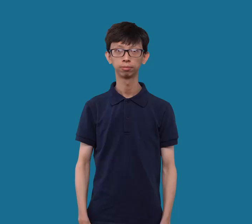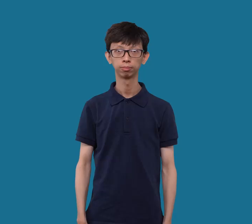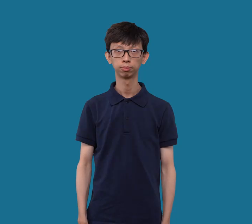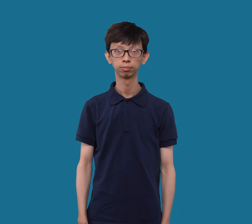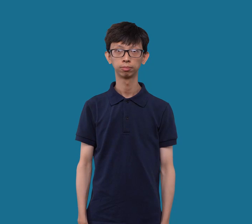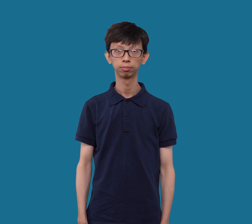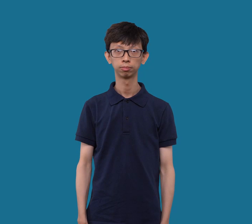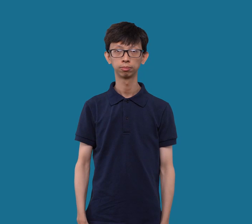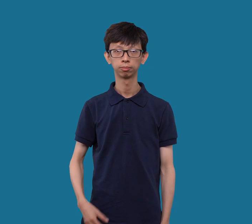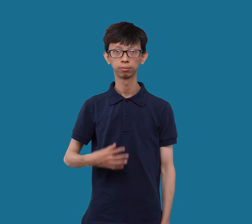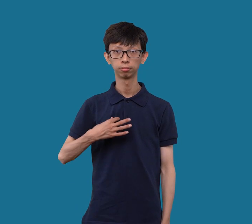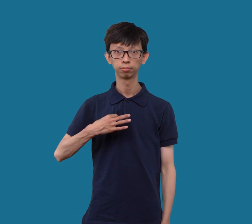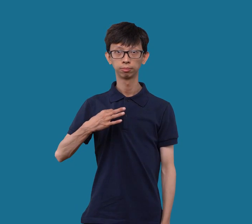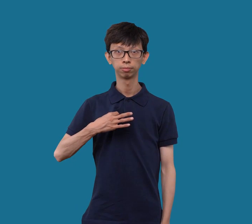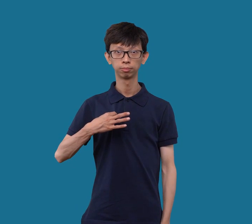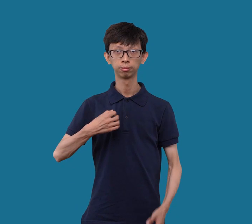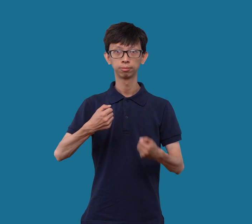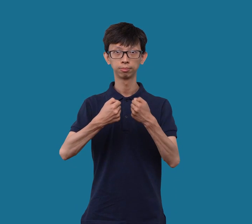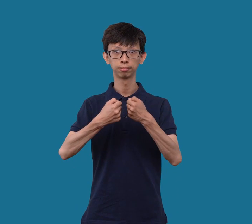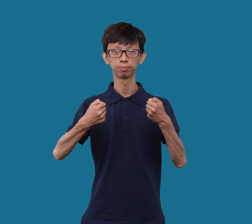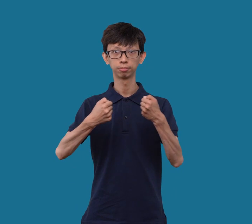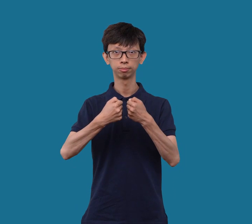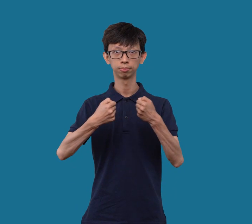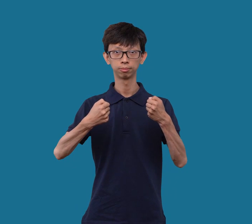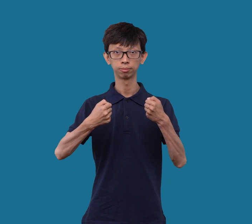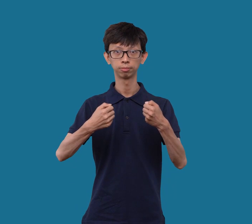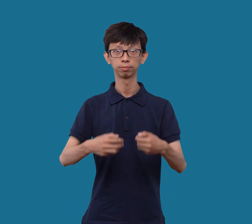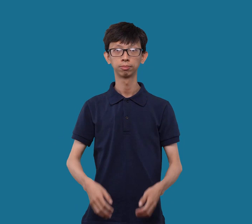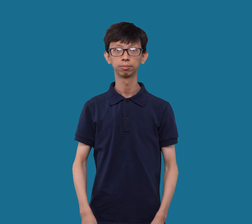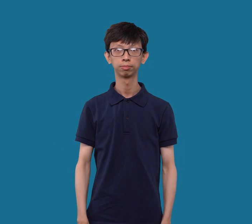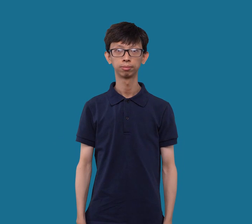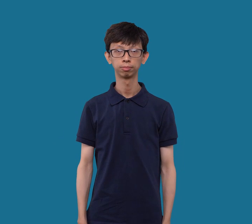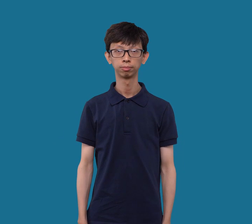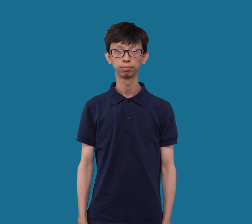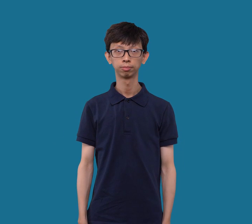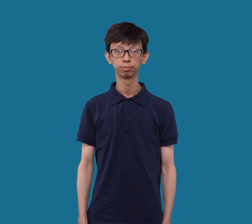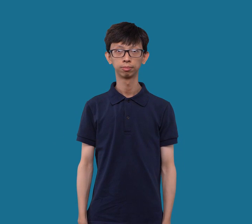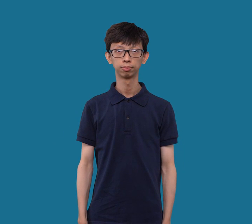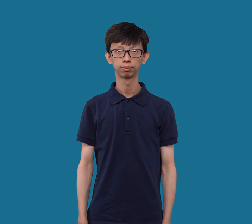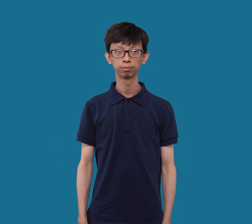áo phông